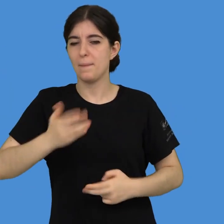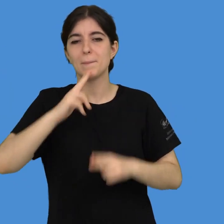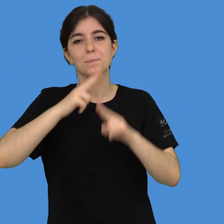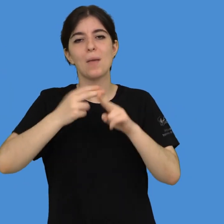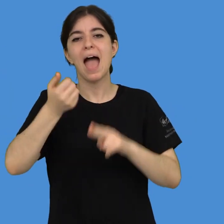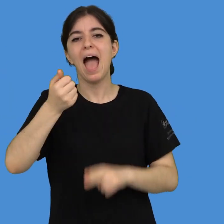nombre